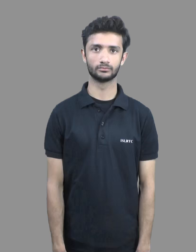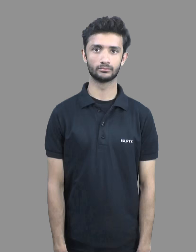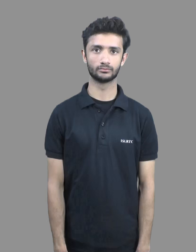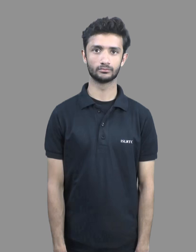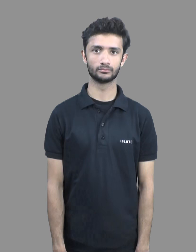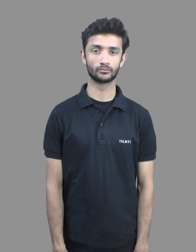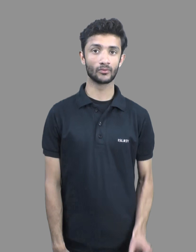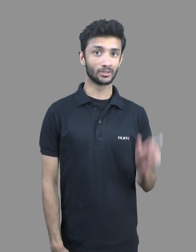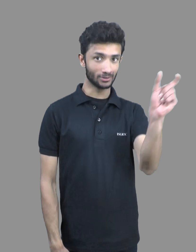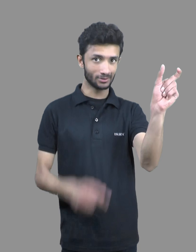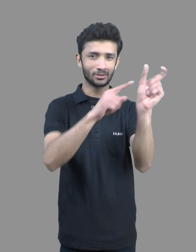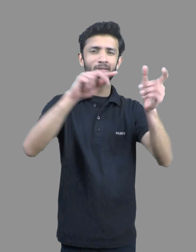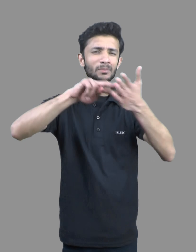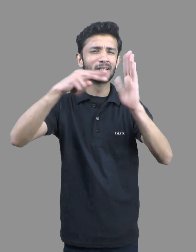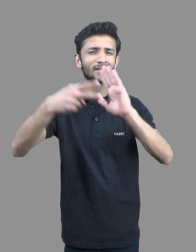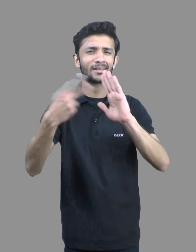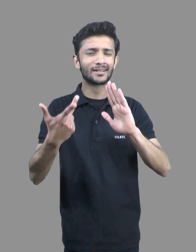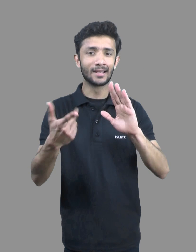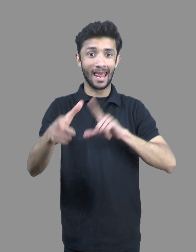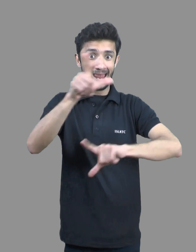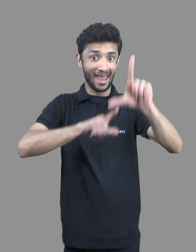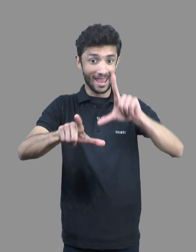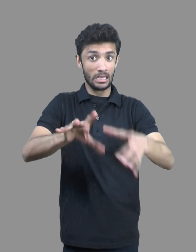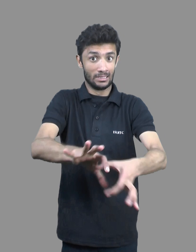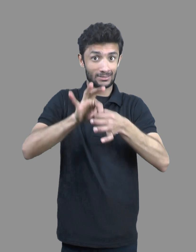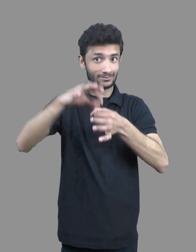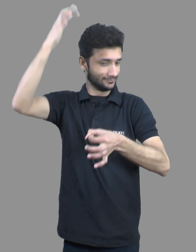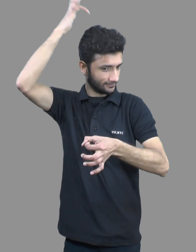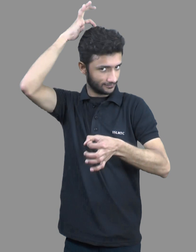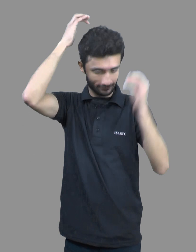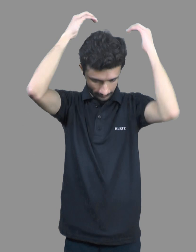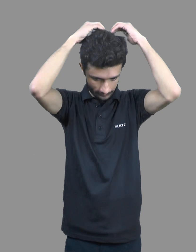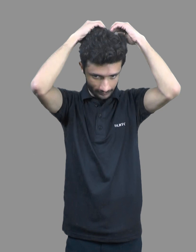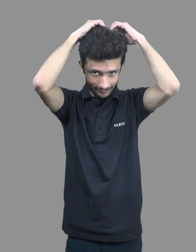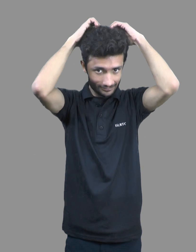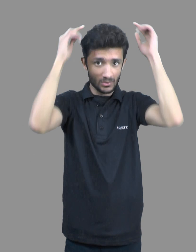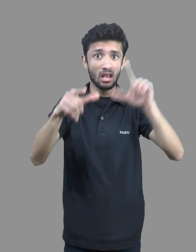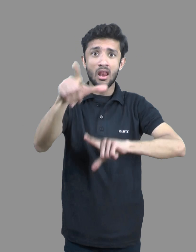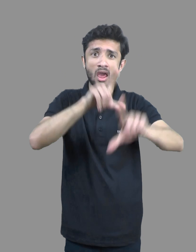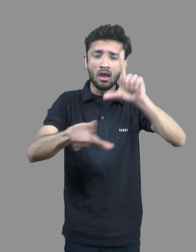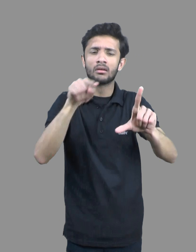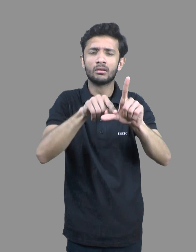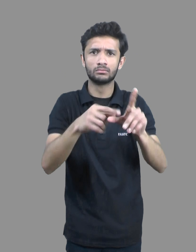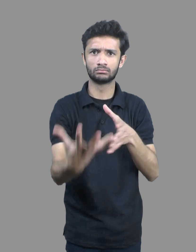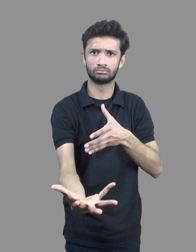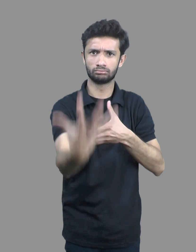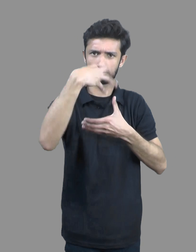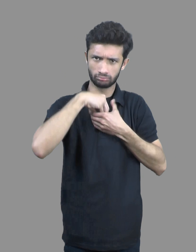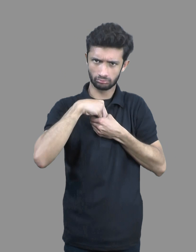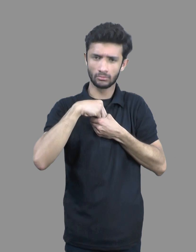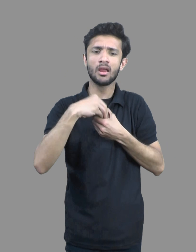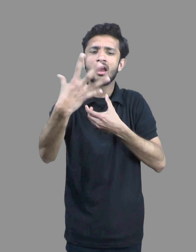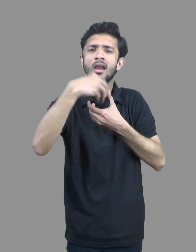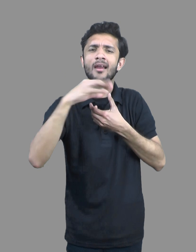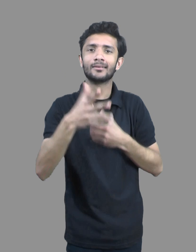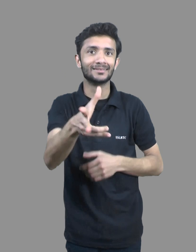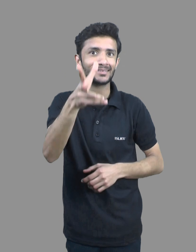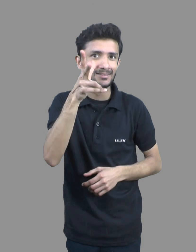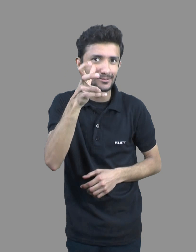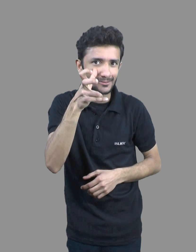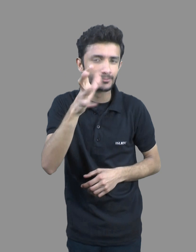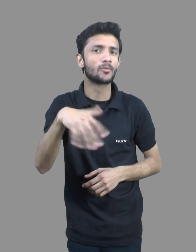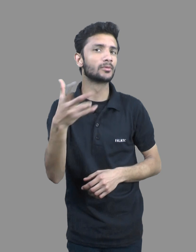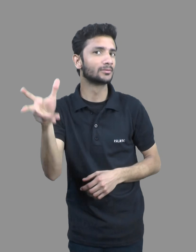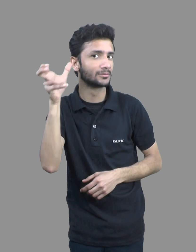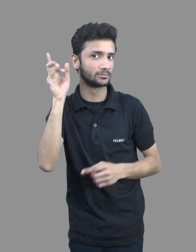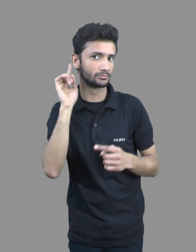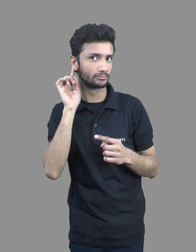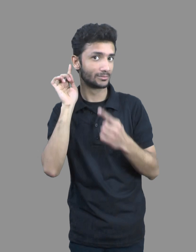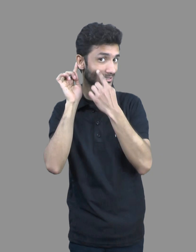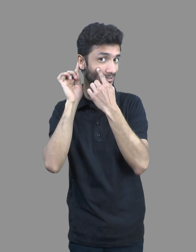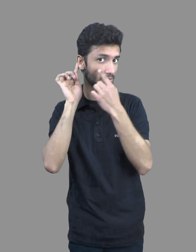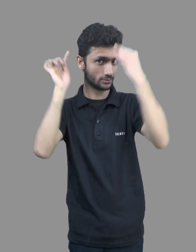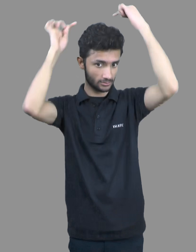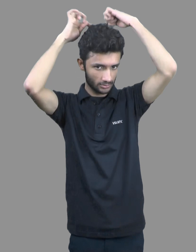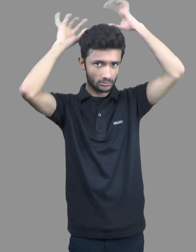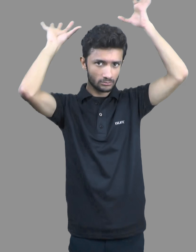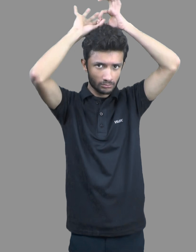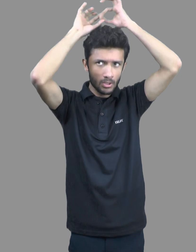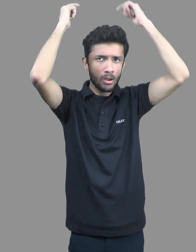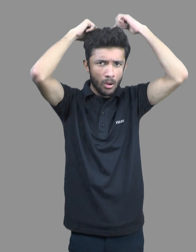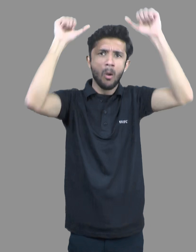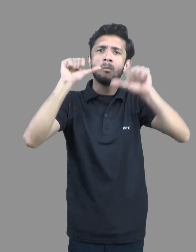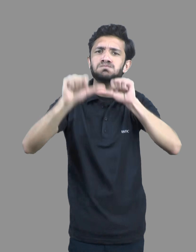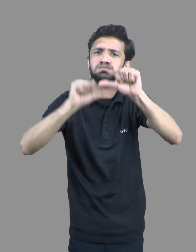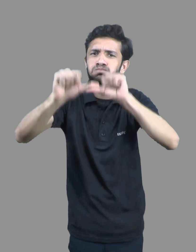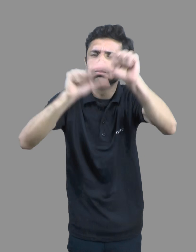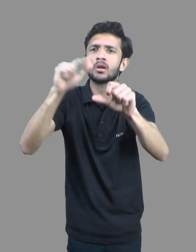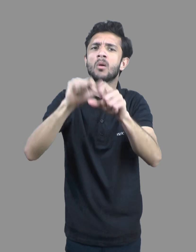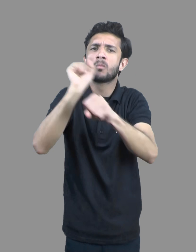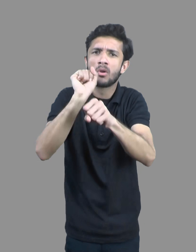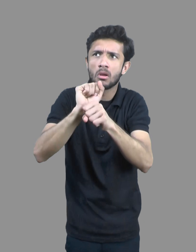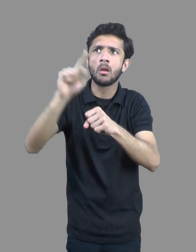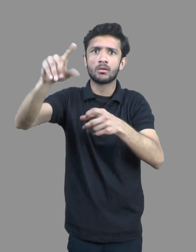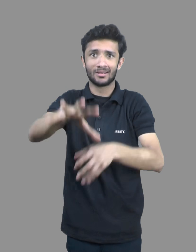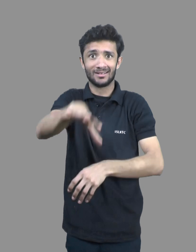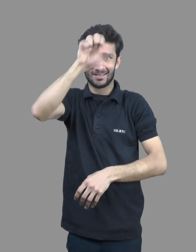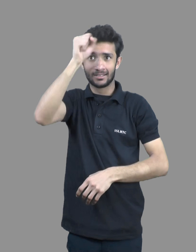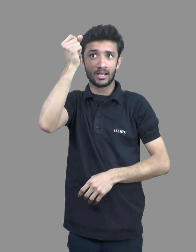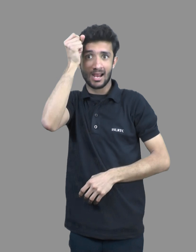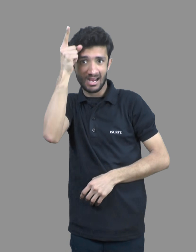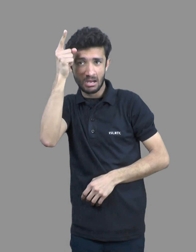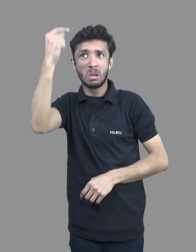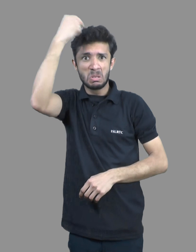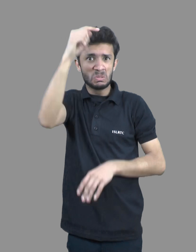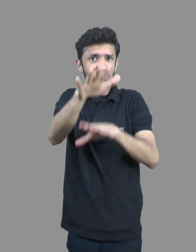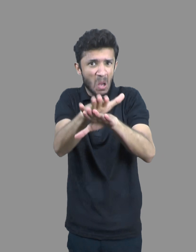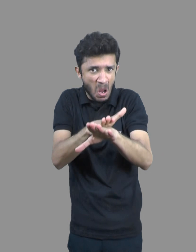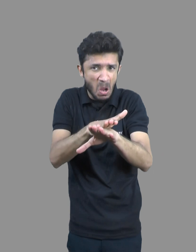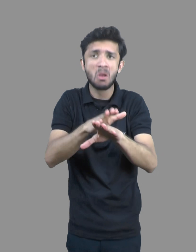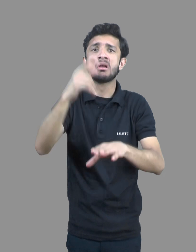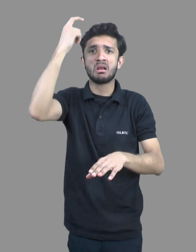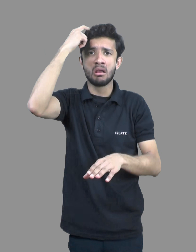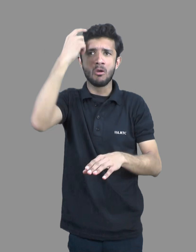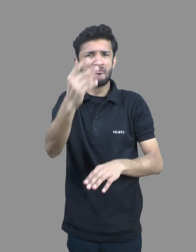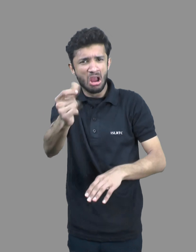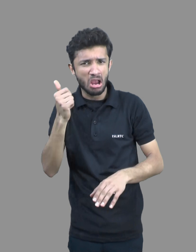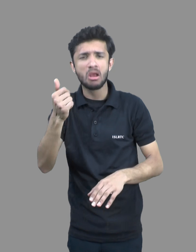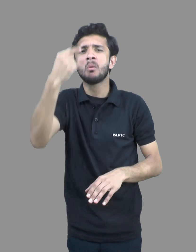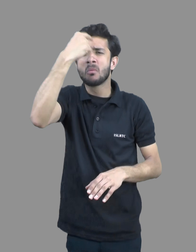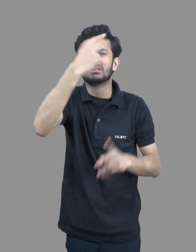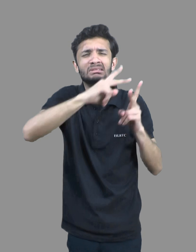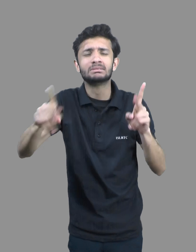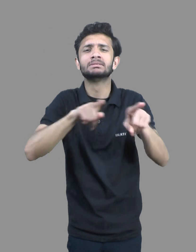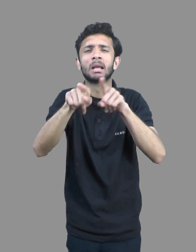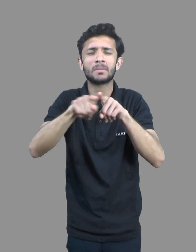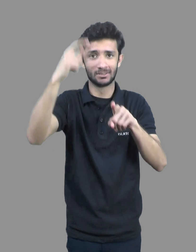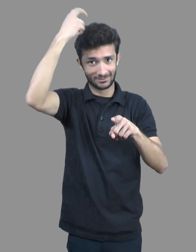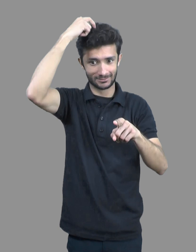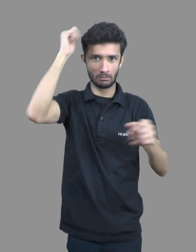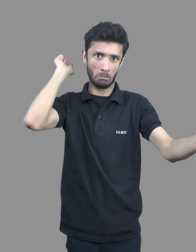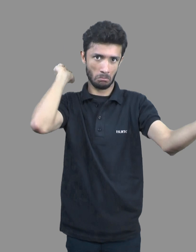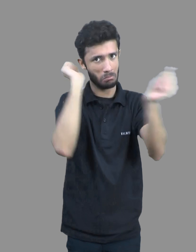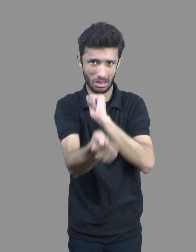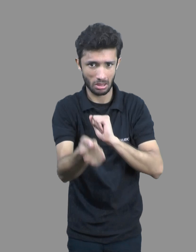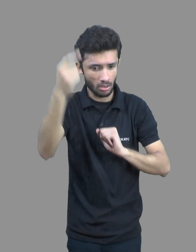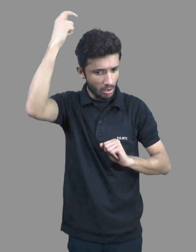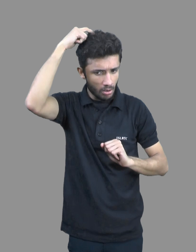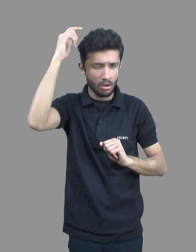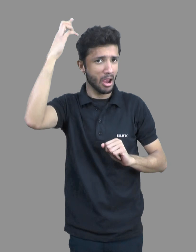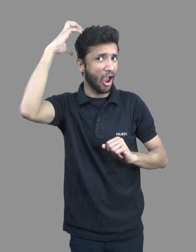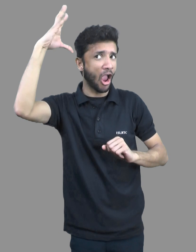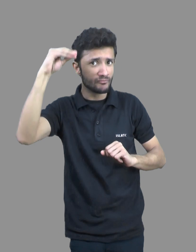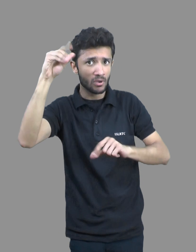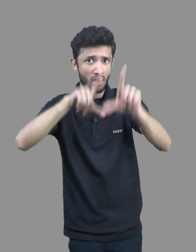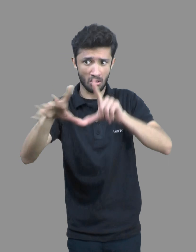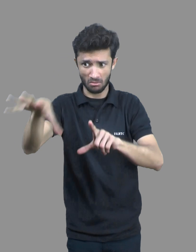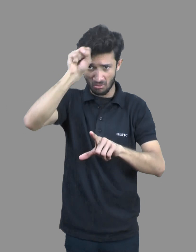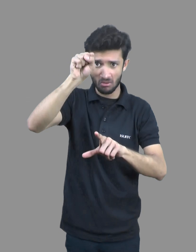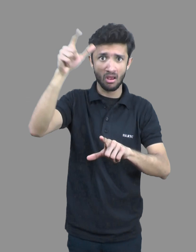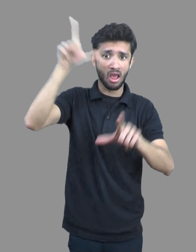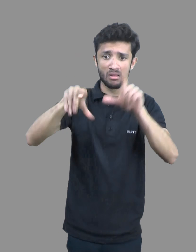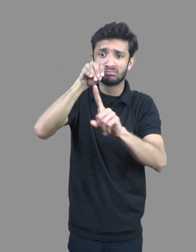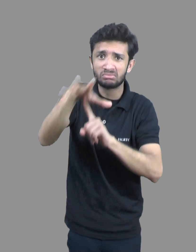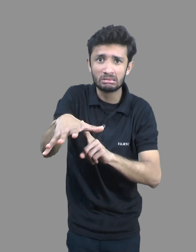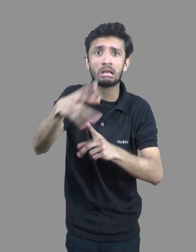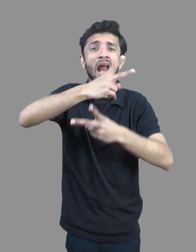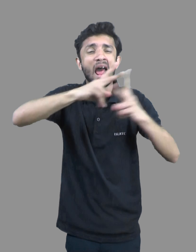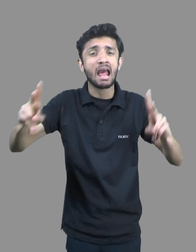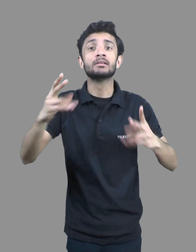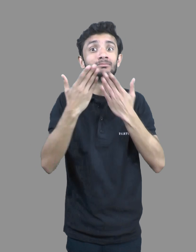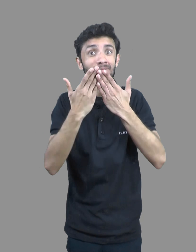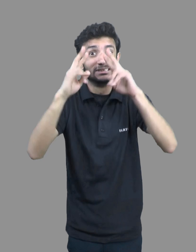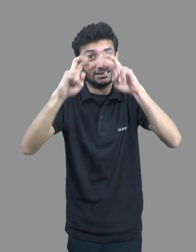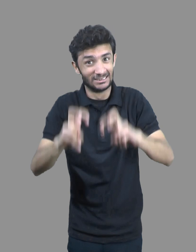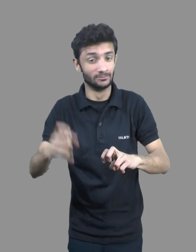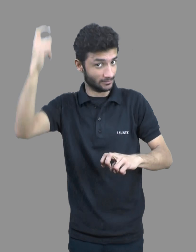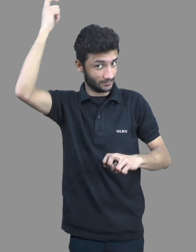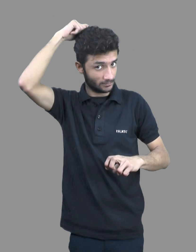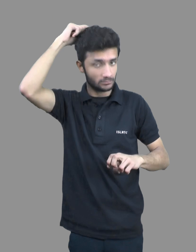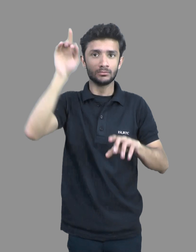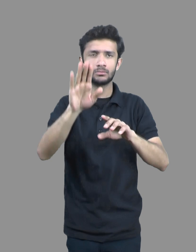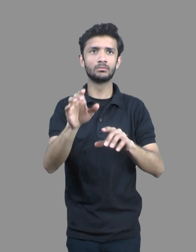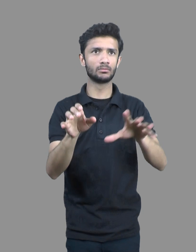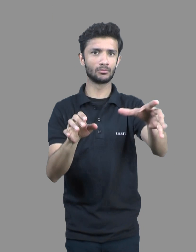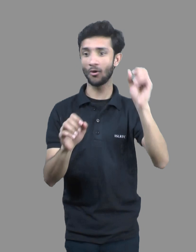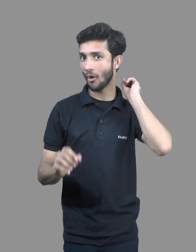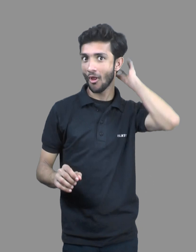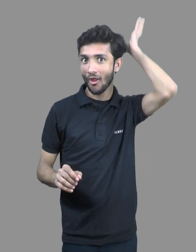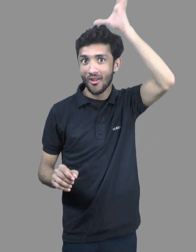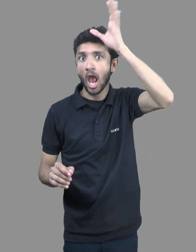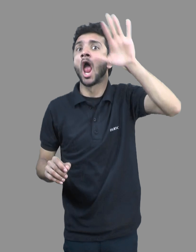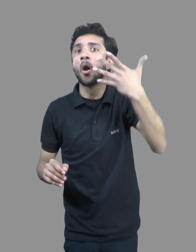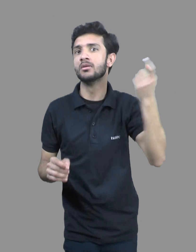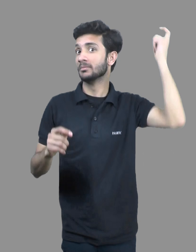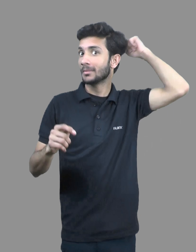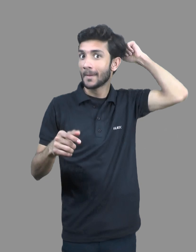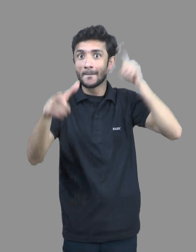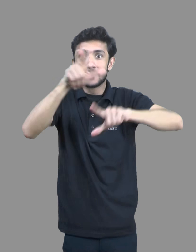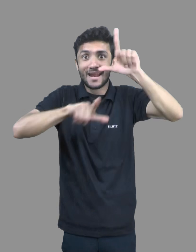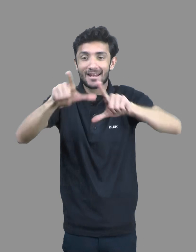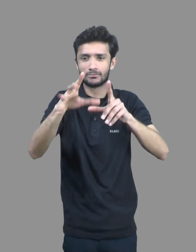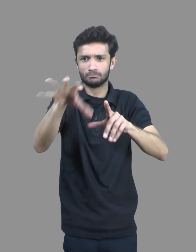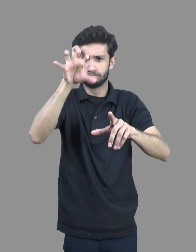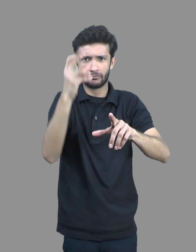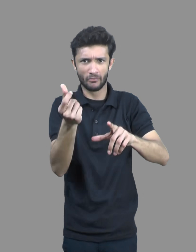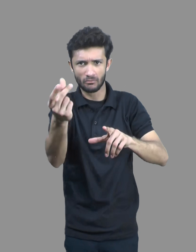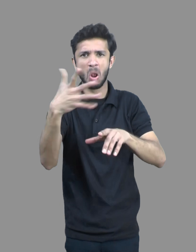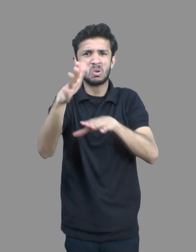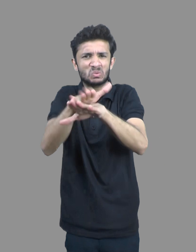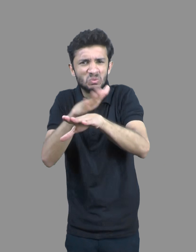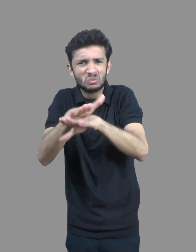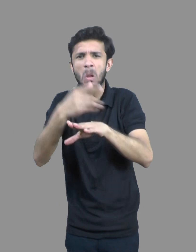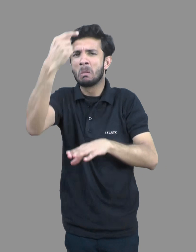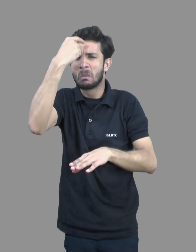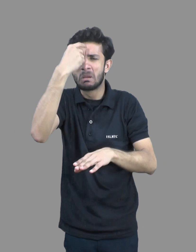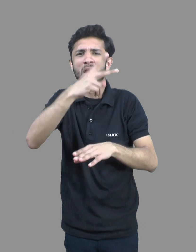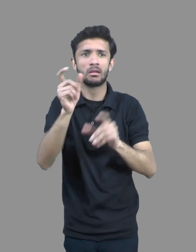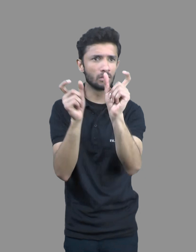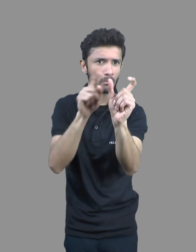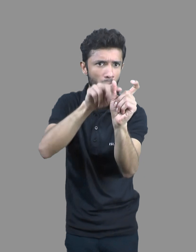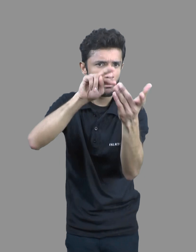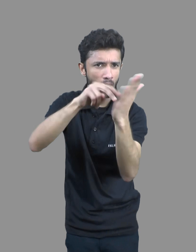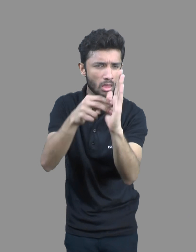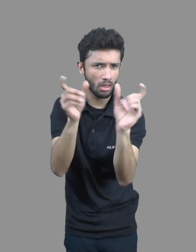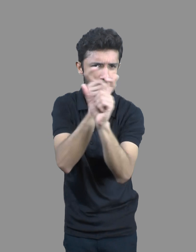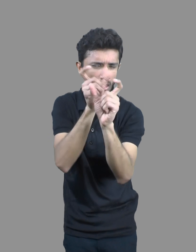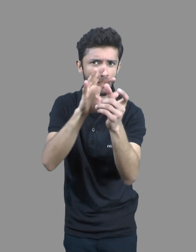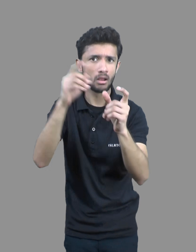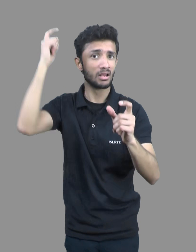Neurolinguistics